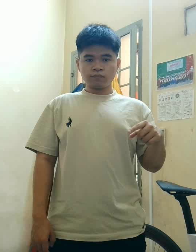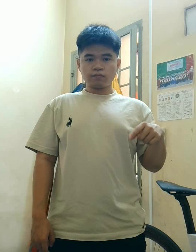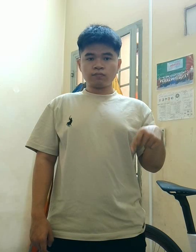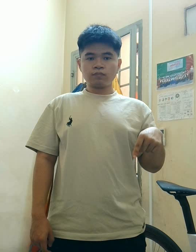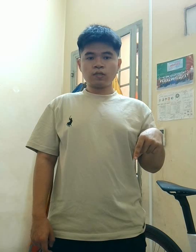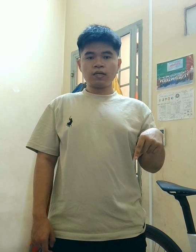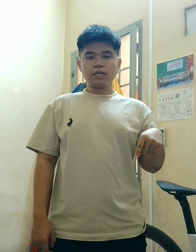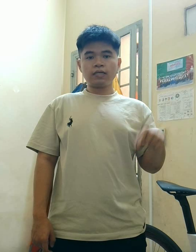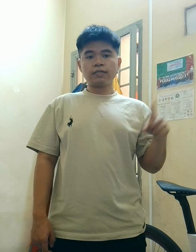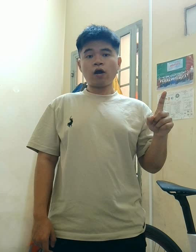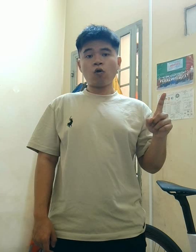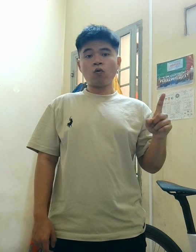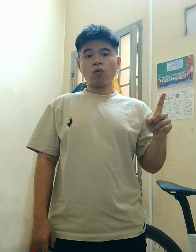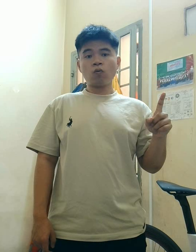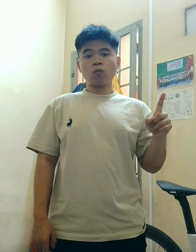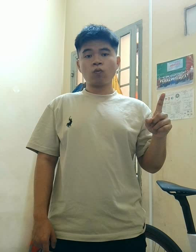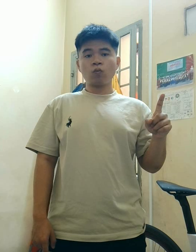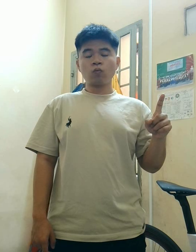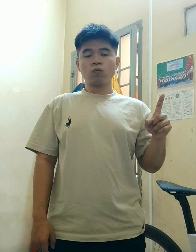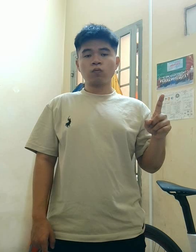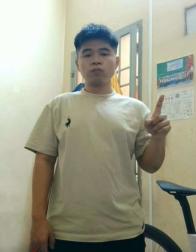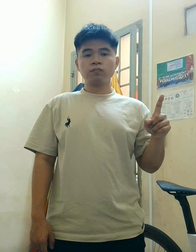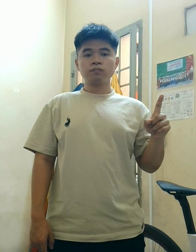di dau